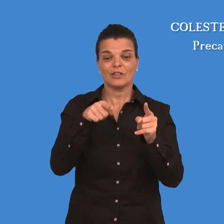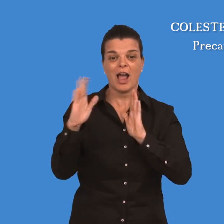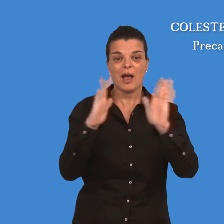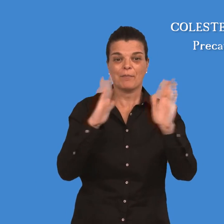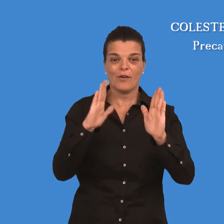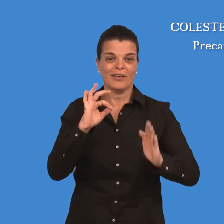época